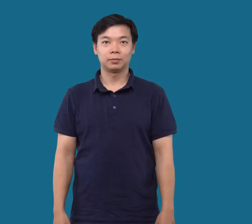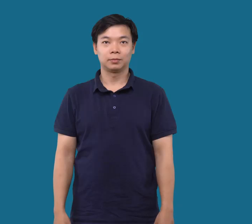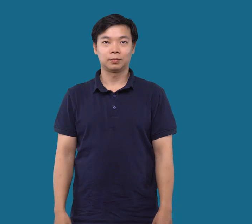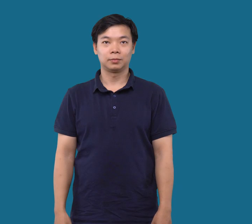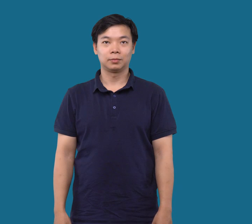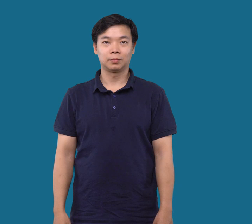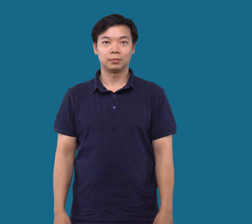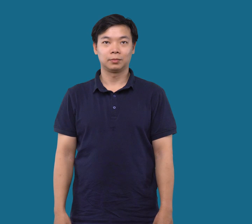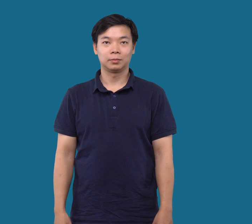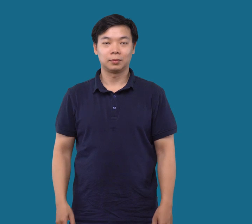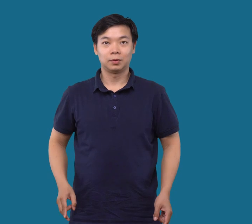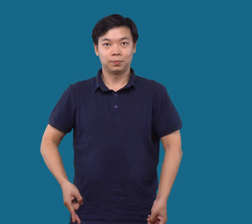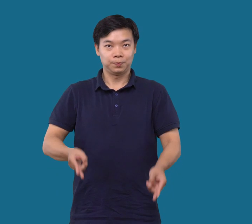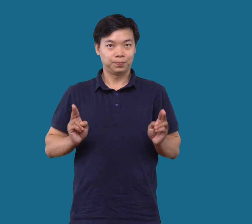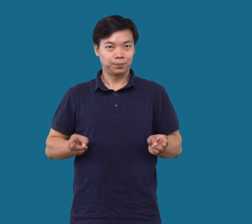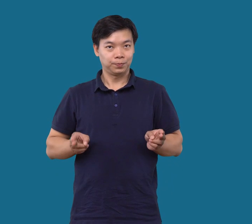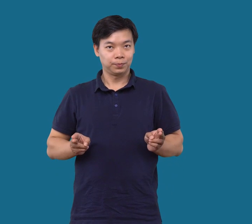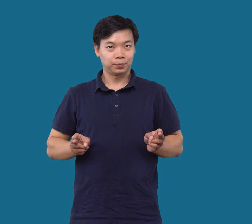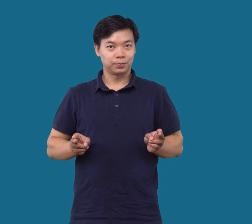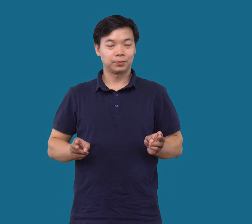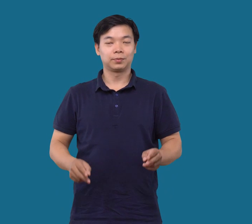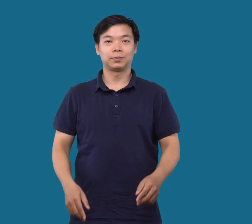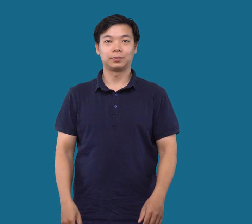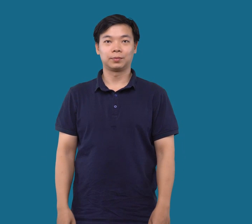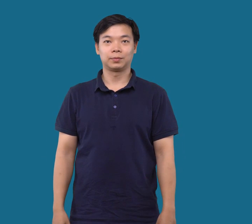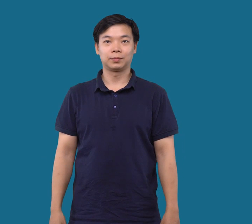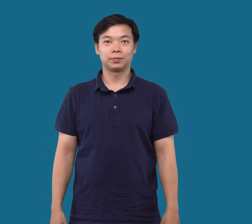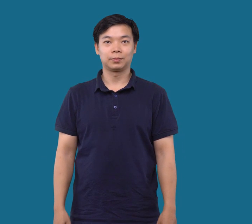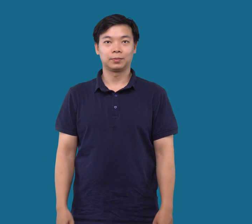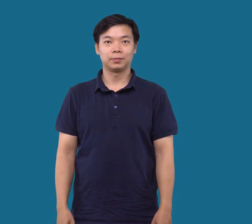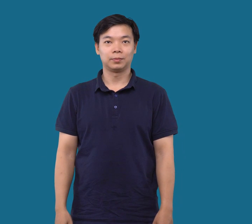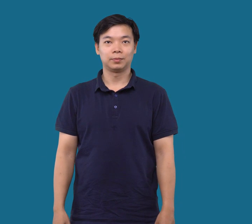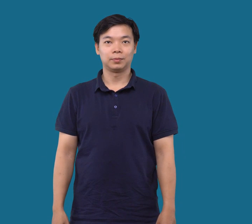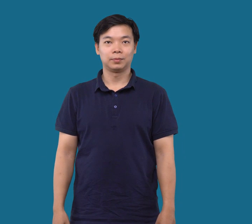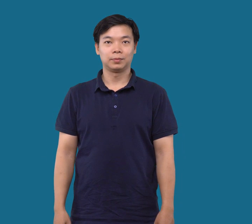Hung-ga-ri (nước Hung-ga-ri)